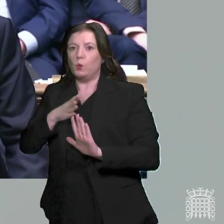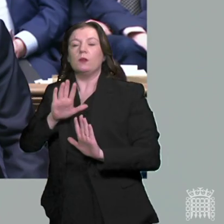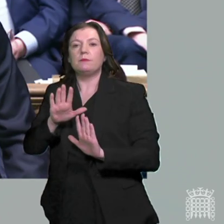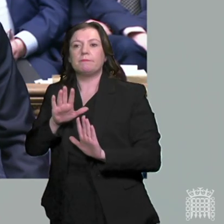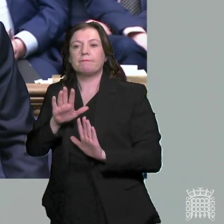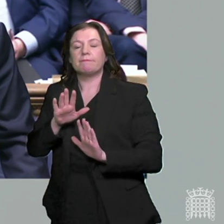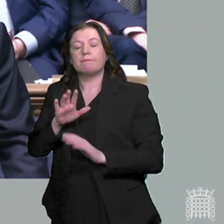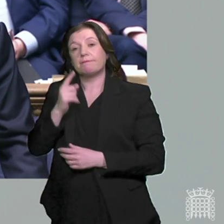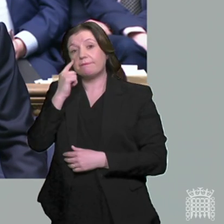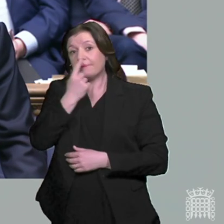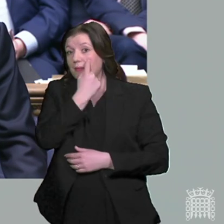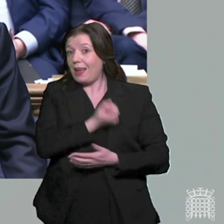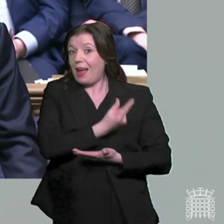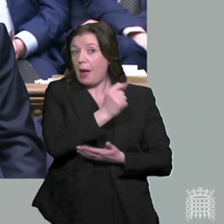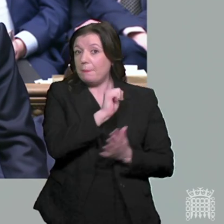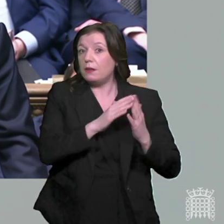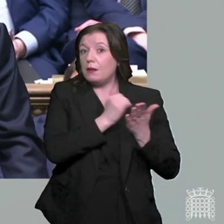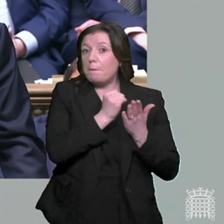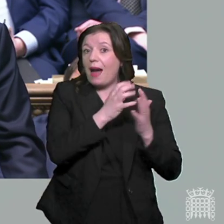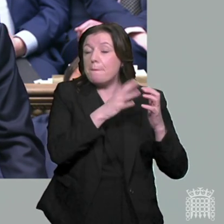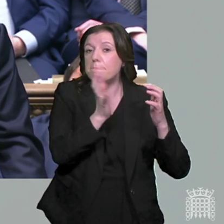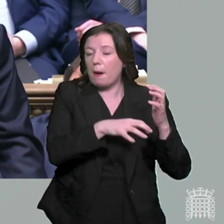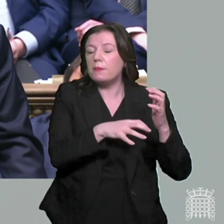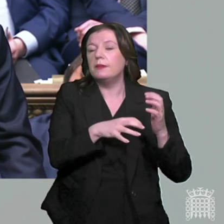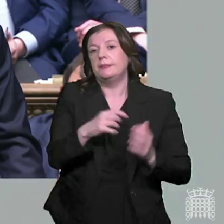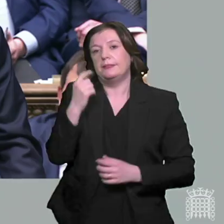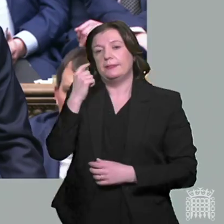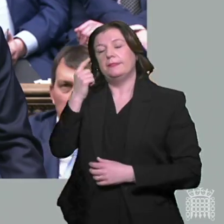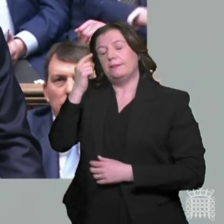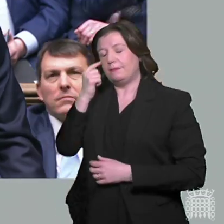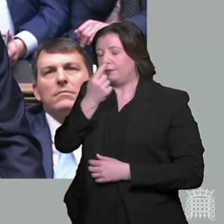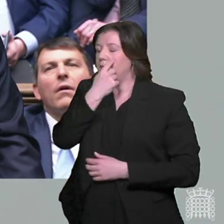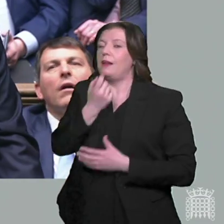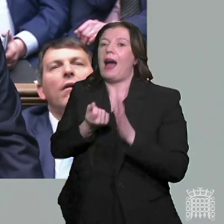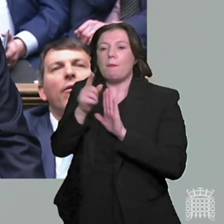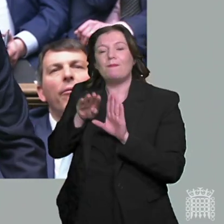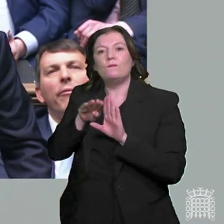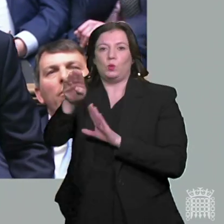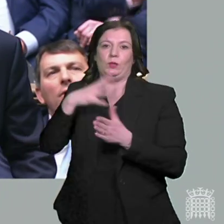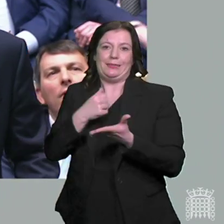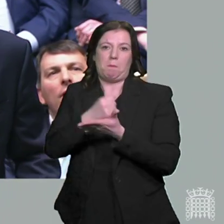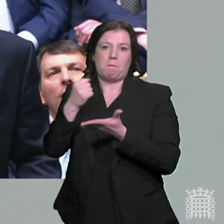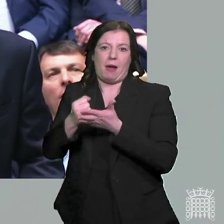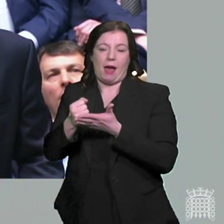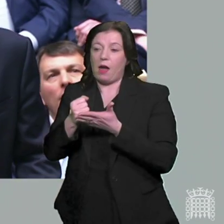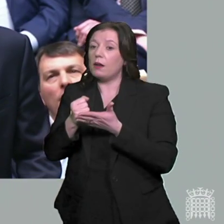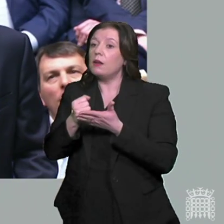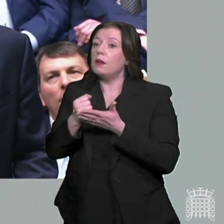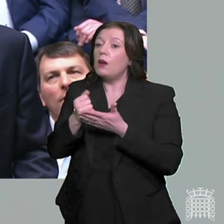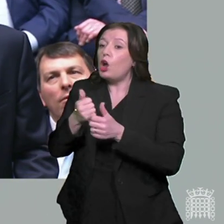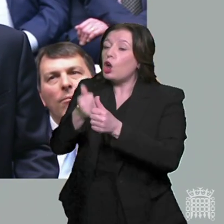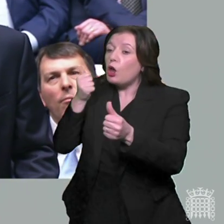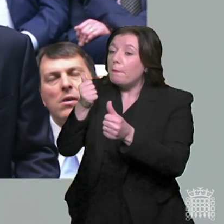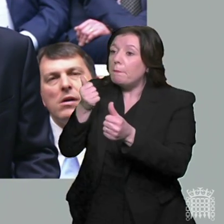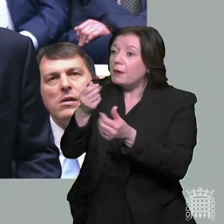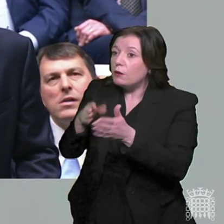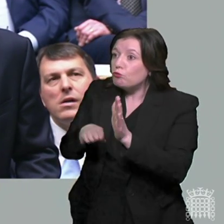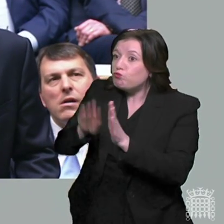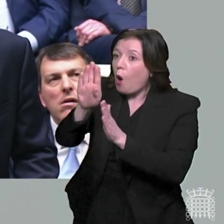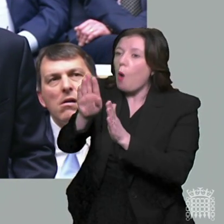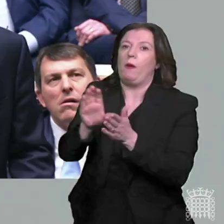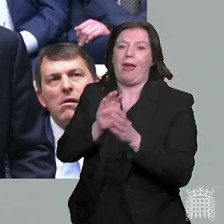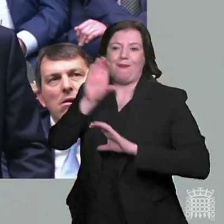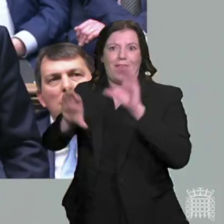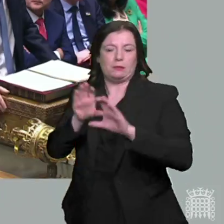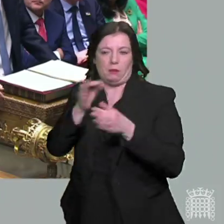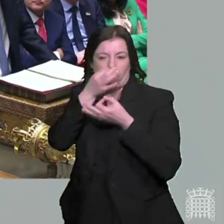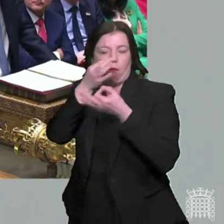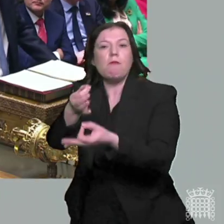But those events show that we need to build a larger, more diverse financing system, where the benefits of investment in high-growth firms are available to more investors.